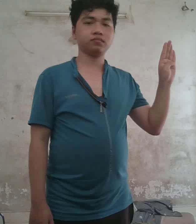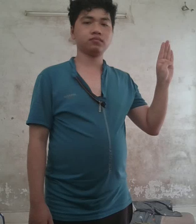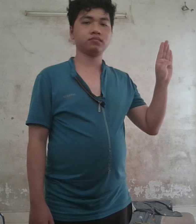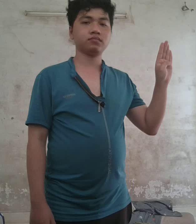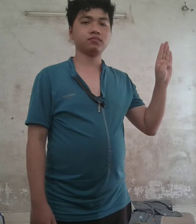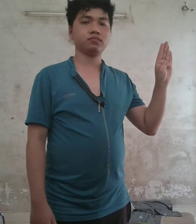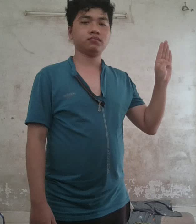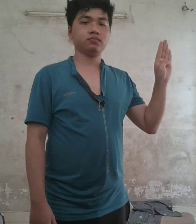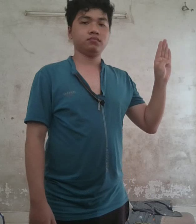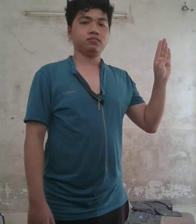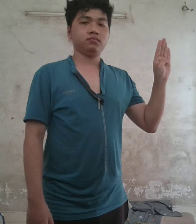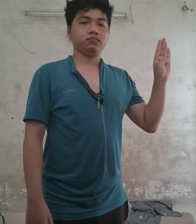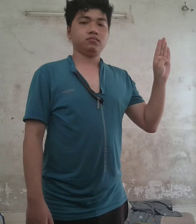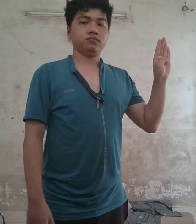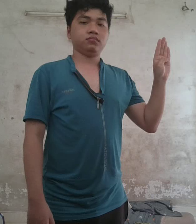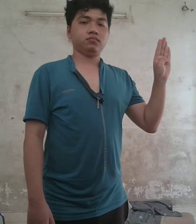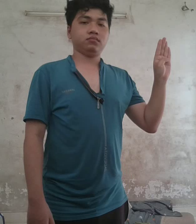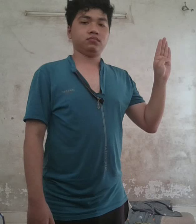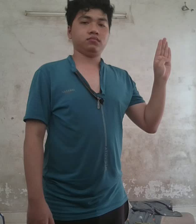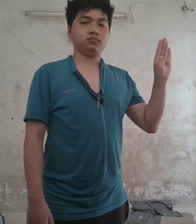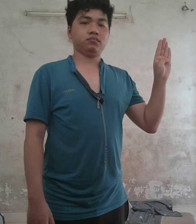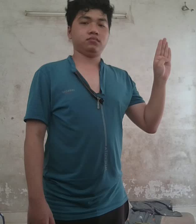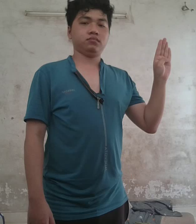b